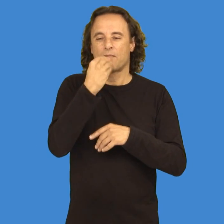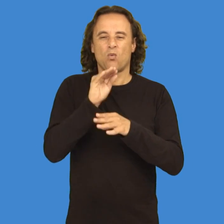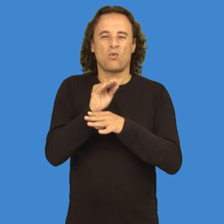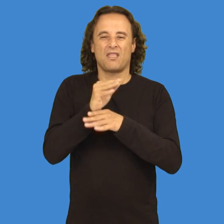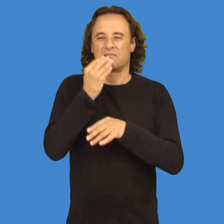cuidar